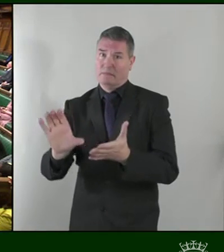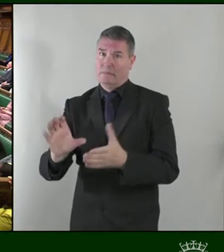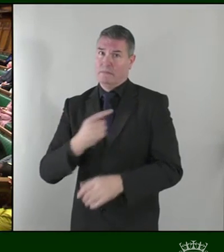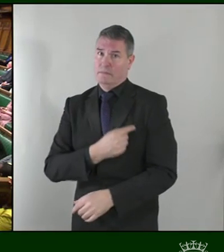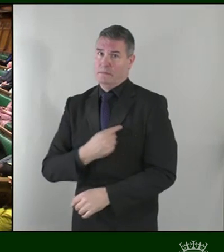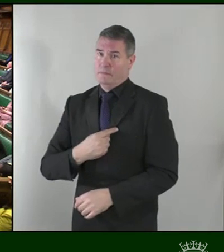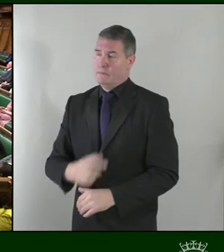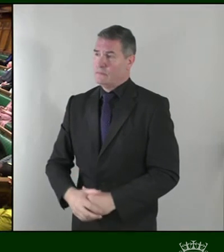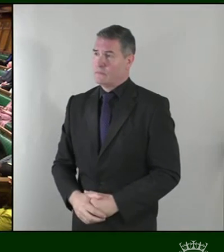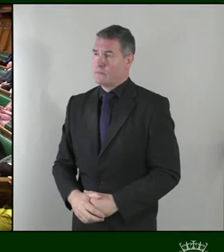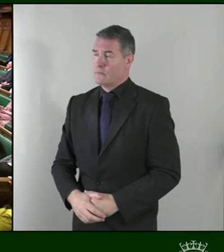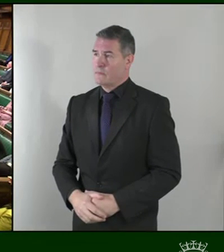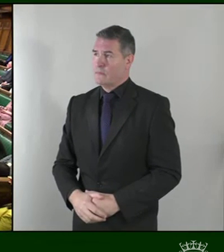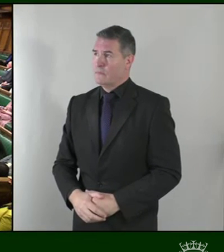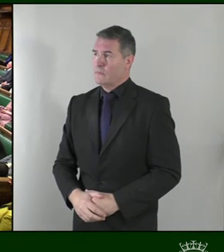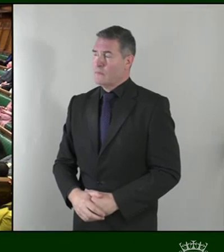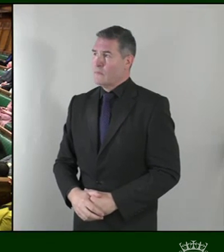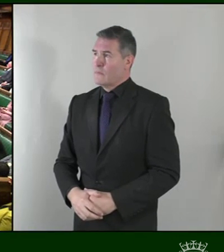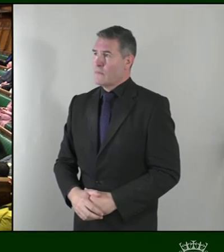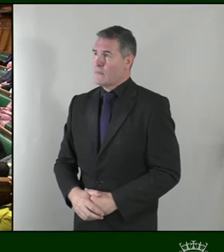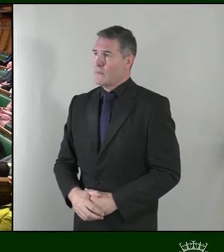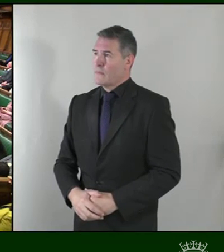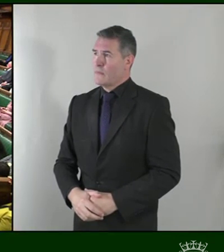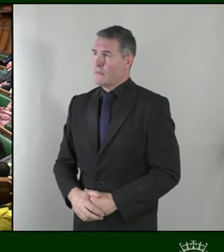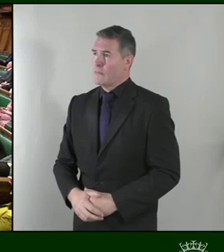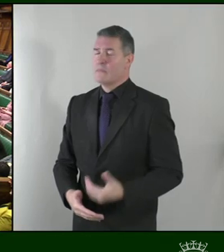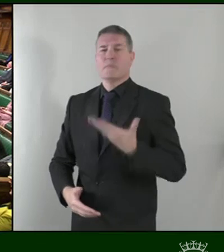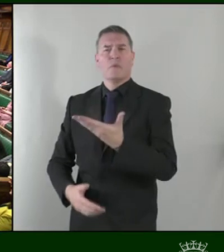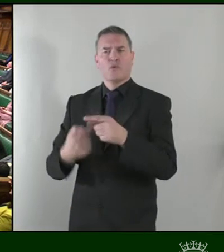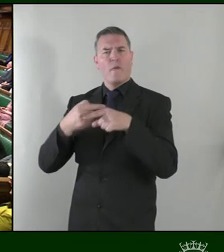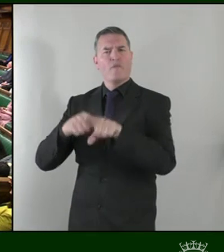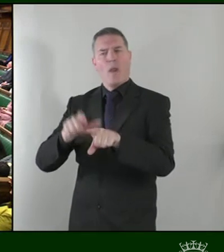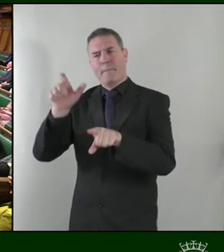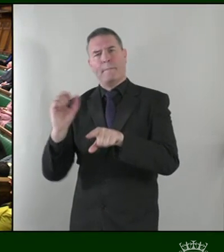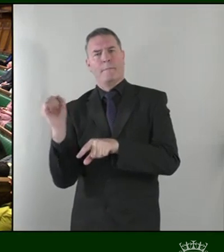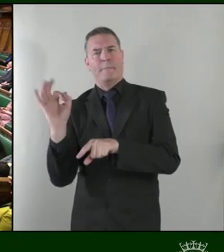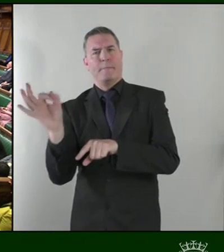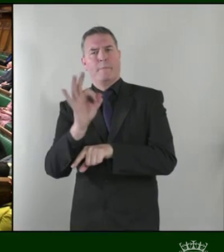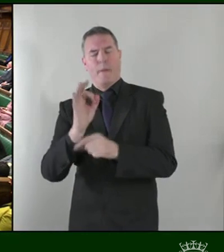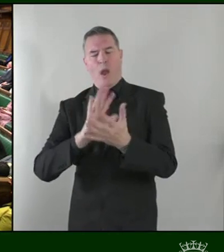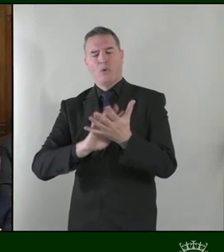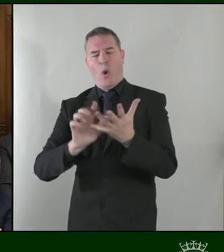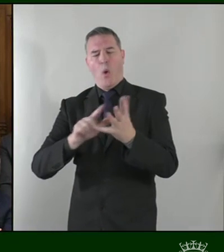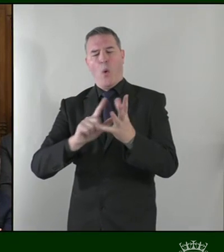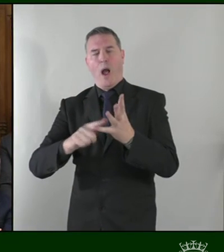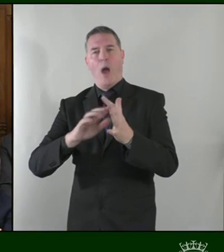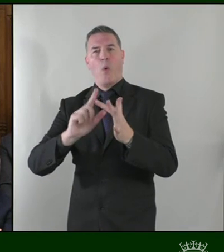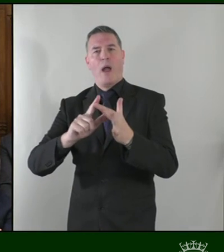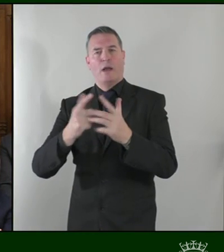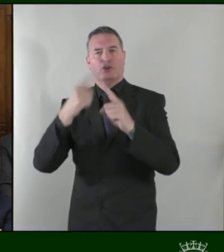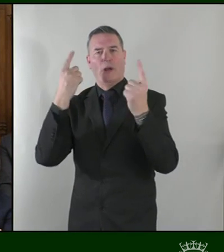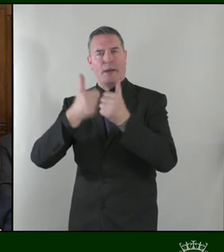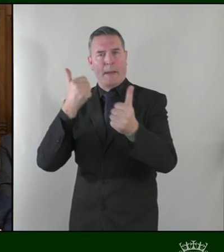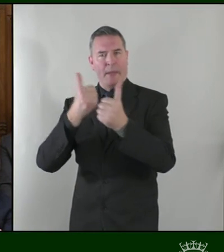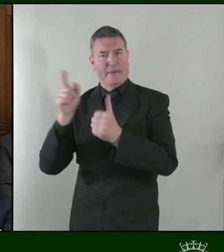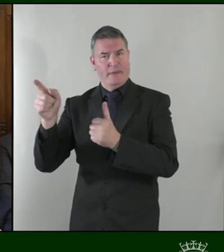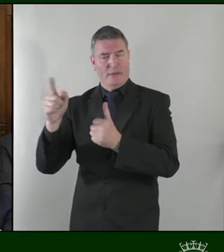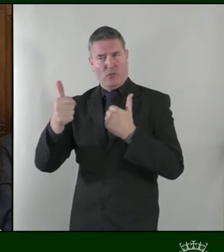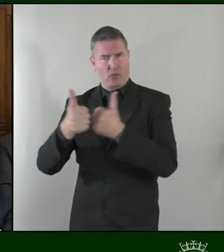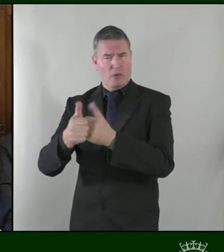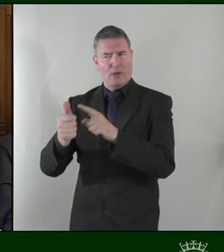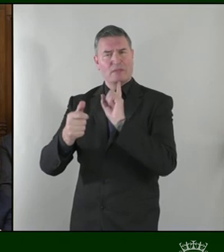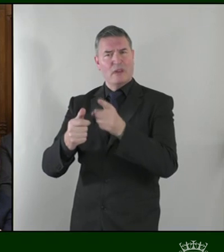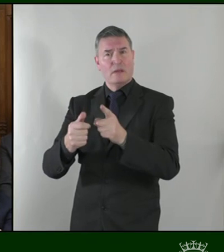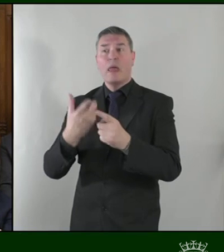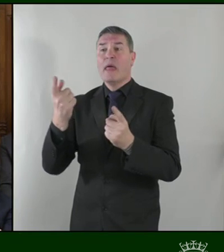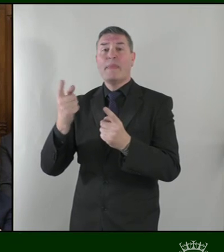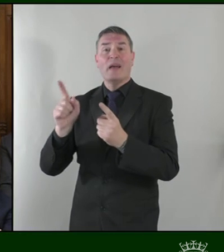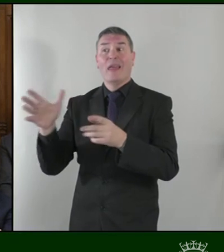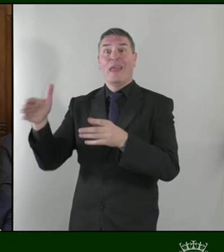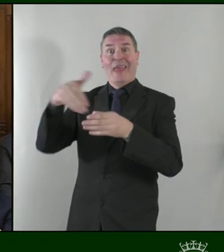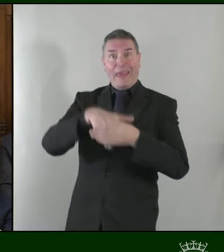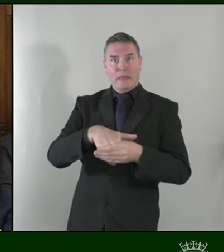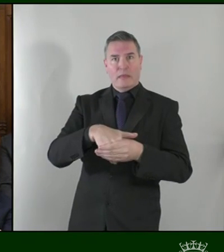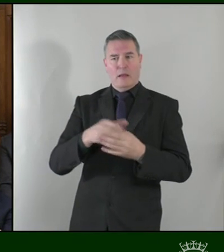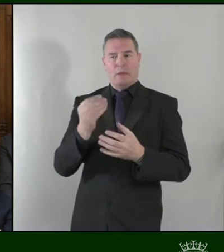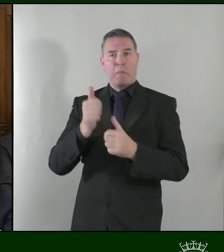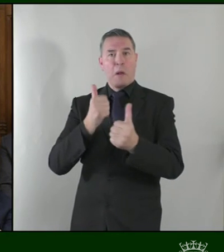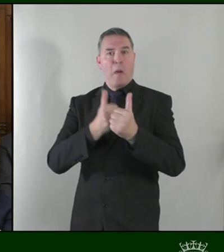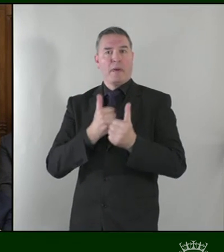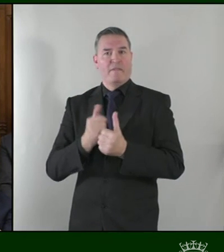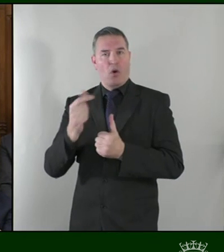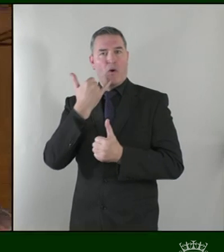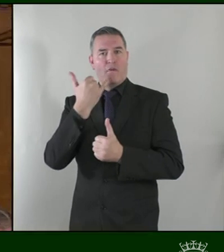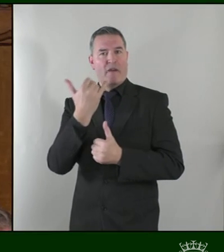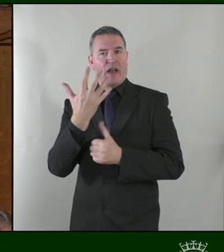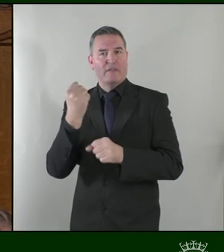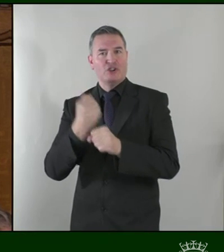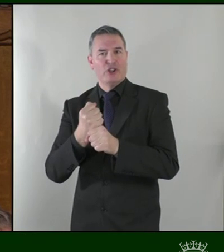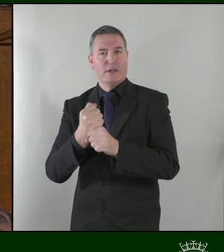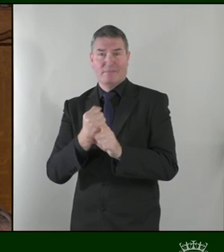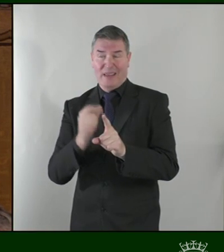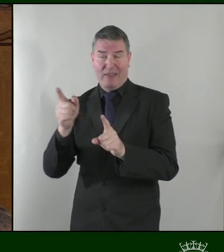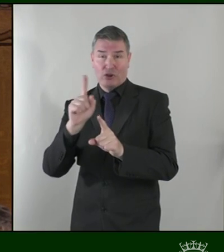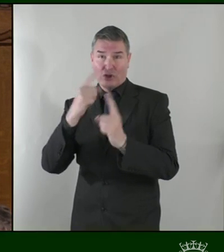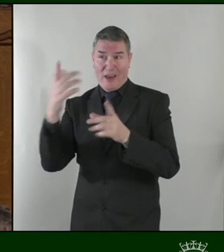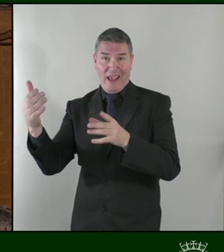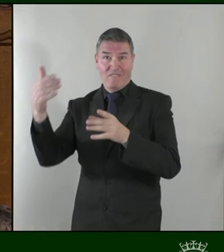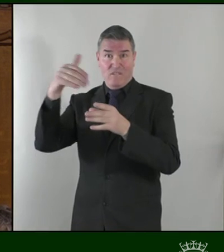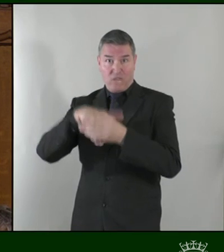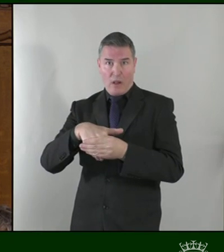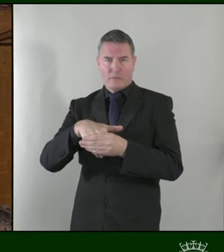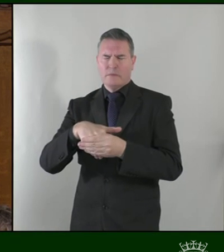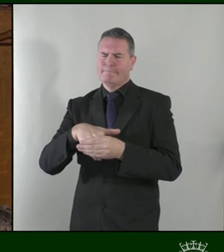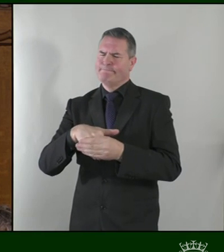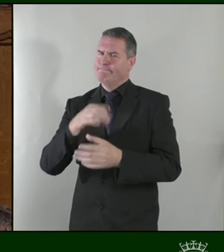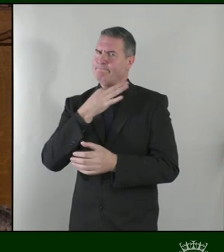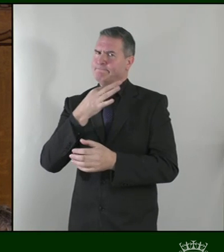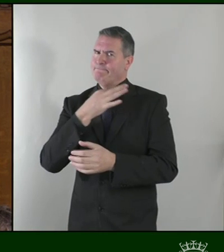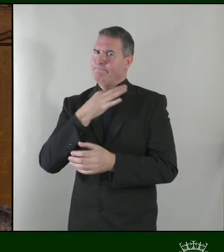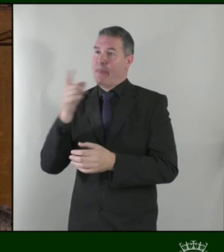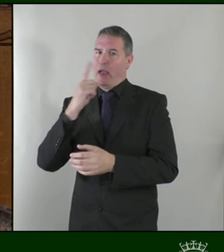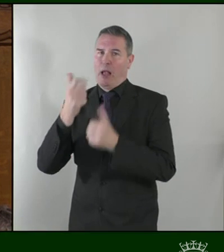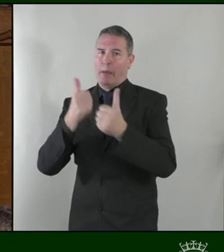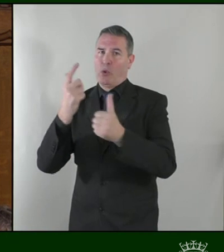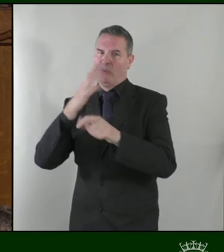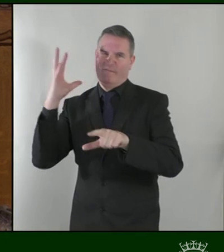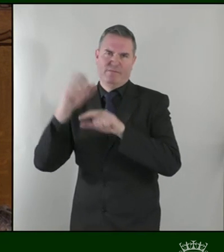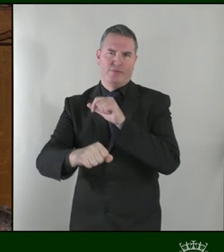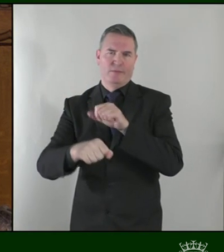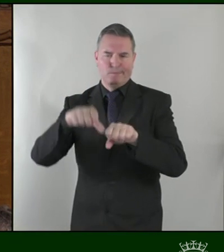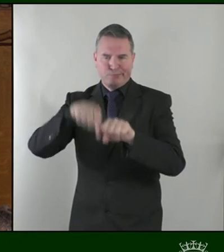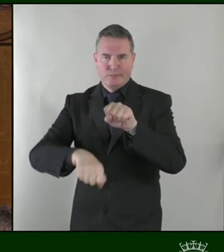Following on from the question from my right honourable Friend the Member for Ashford about Huawei, the Australian agencies analysed the involvement of any element of Huawei in their 5G system and determined that any involvement would lead to a major risk of both sabotage and espionage.